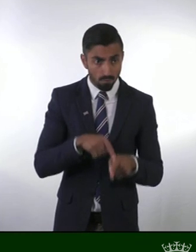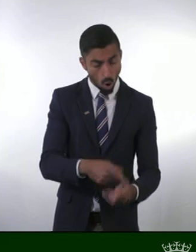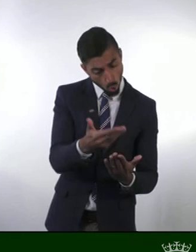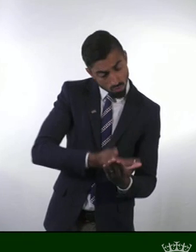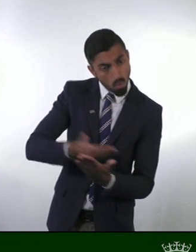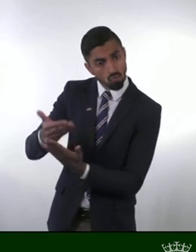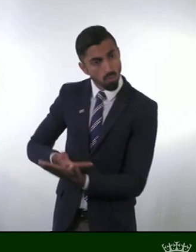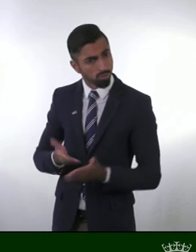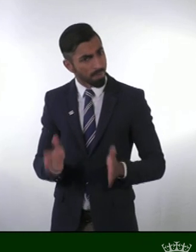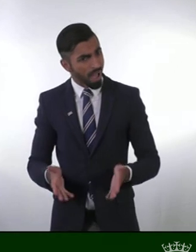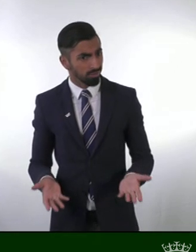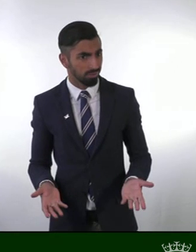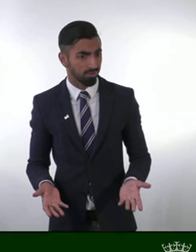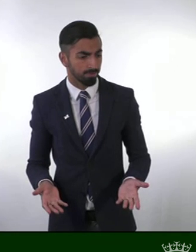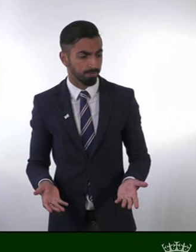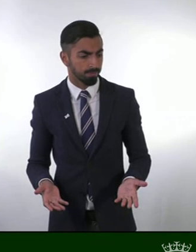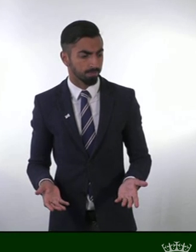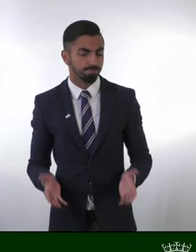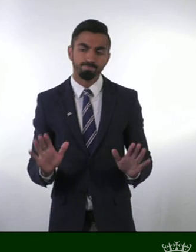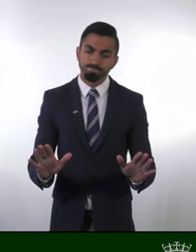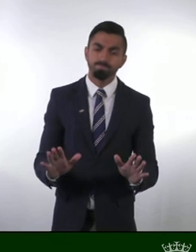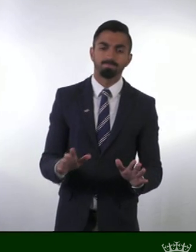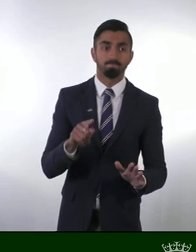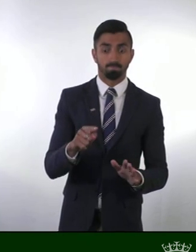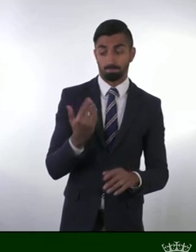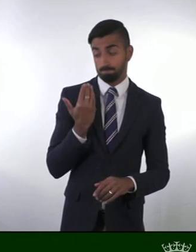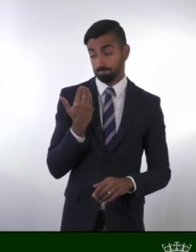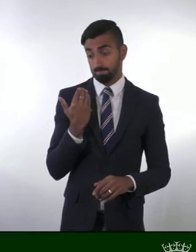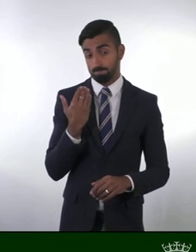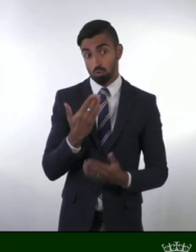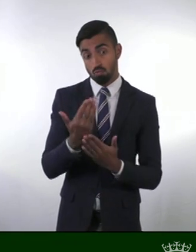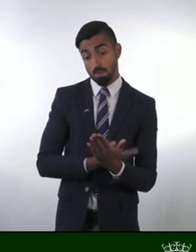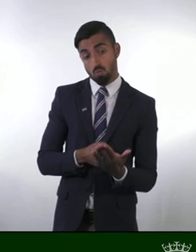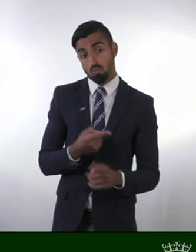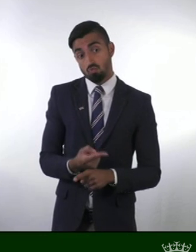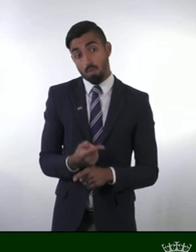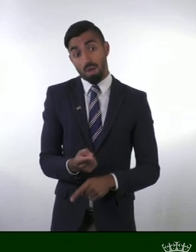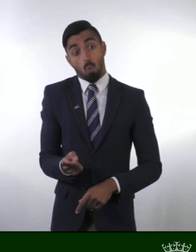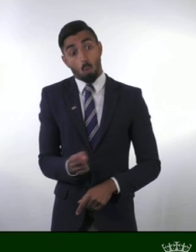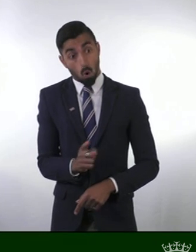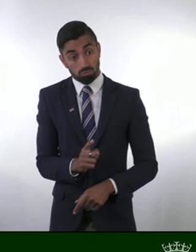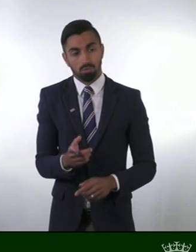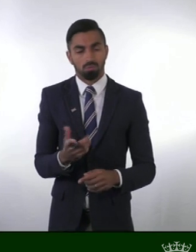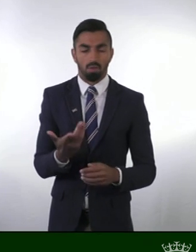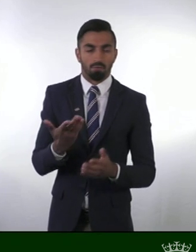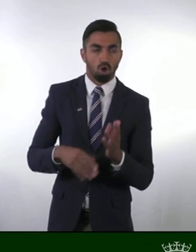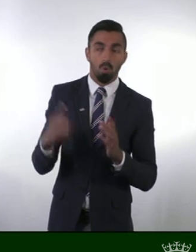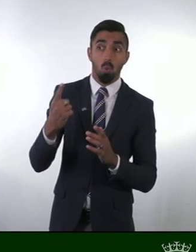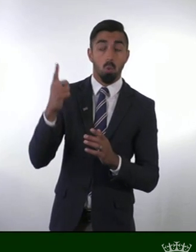The latest report is the Public Health England report on the disproportionate impact of covid-19.